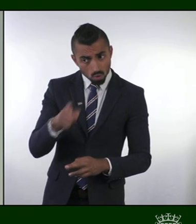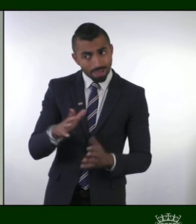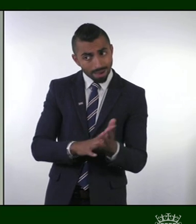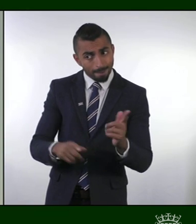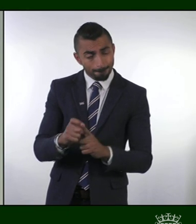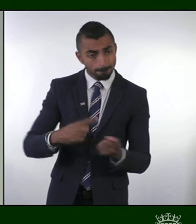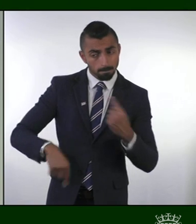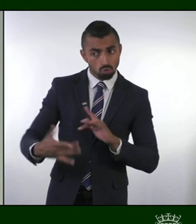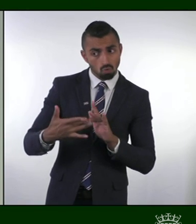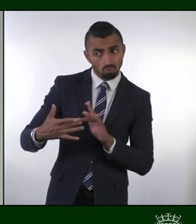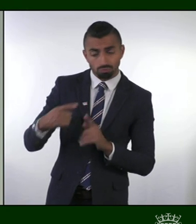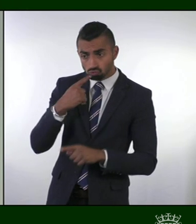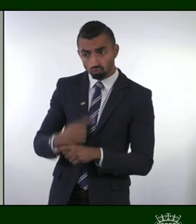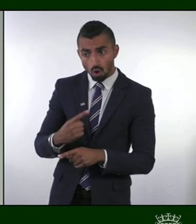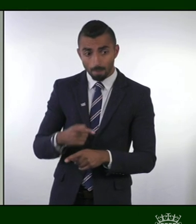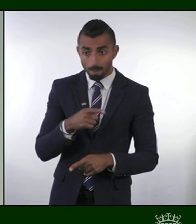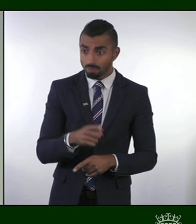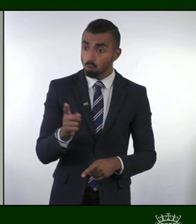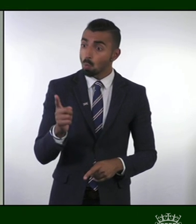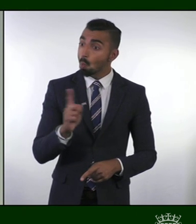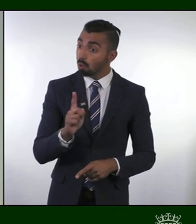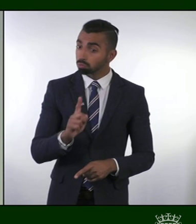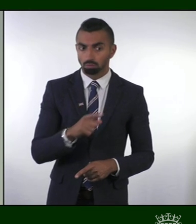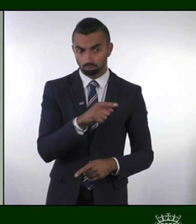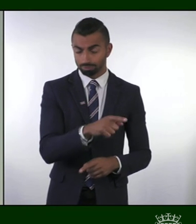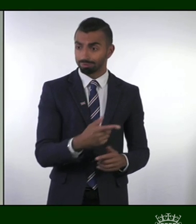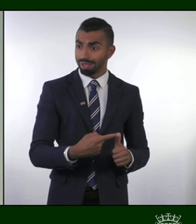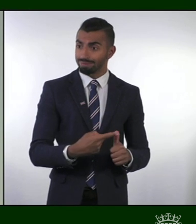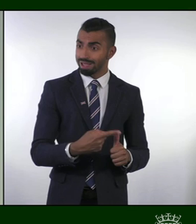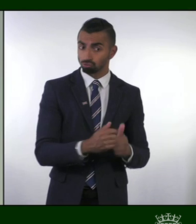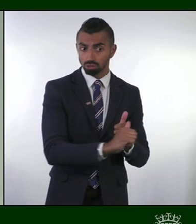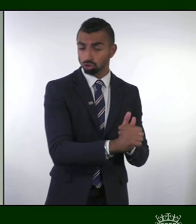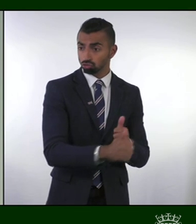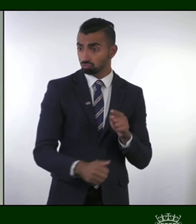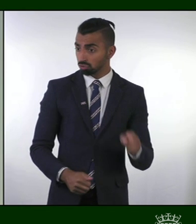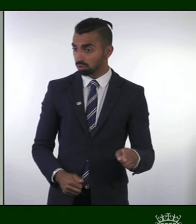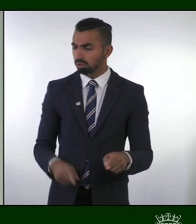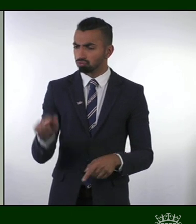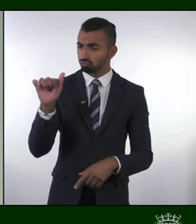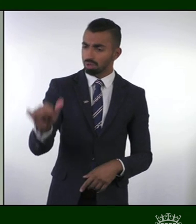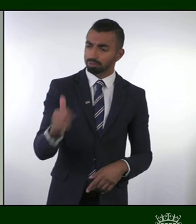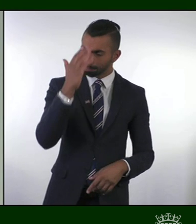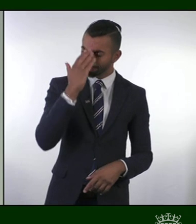He is right that young people and others will need support and access to jobs, and I welcome the kick-start scheme.